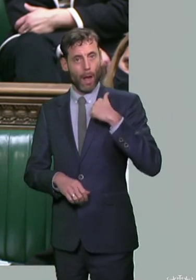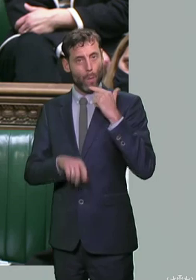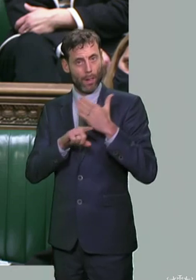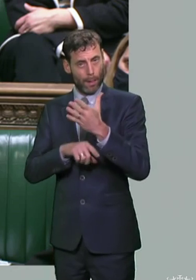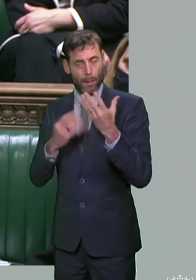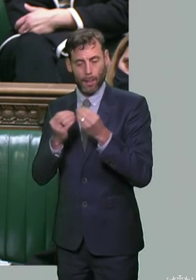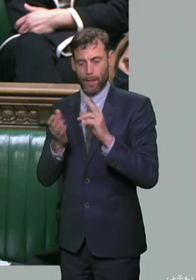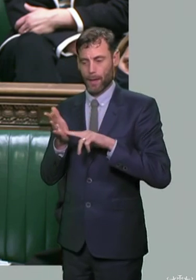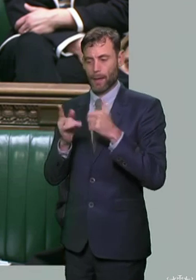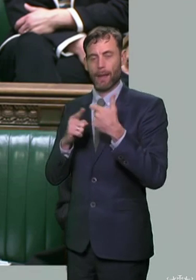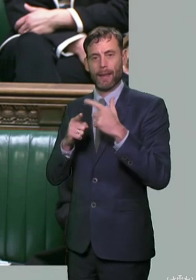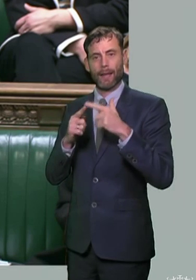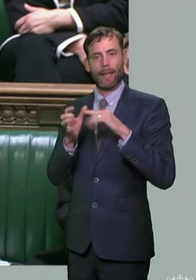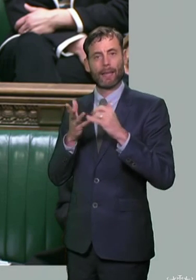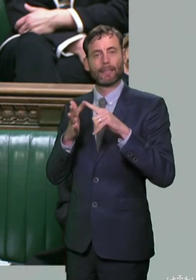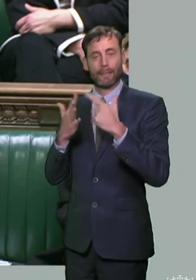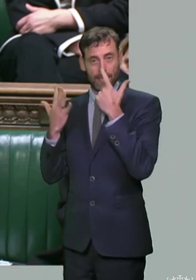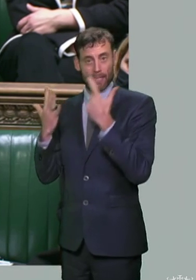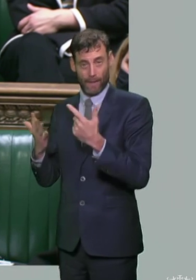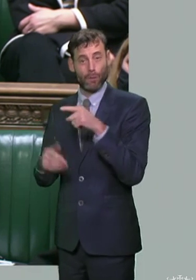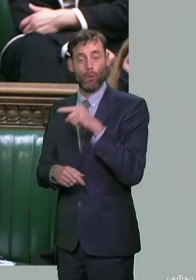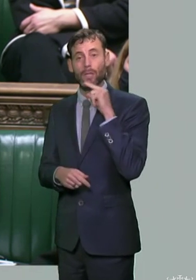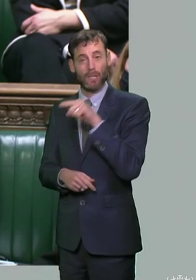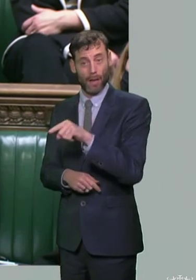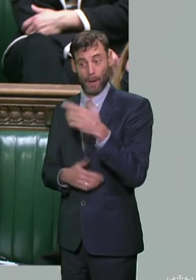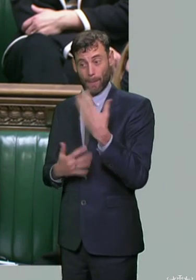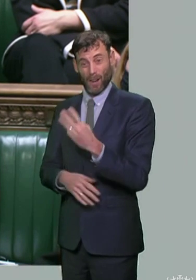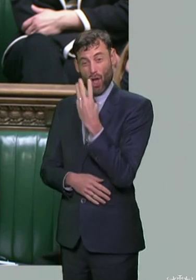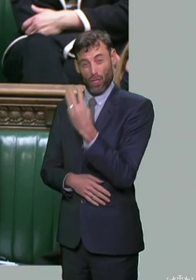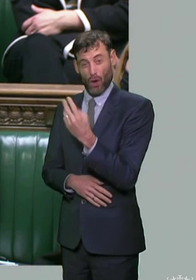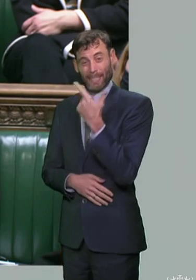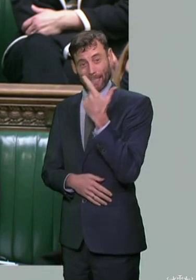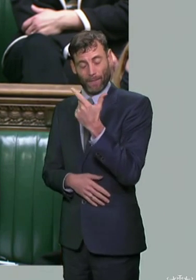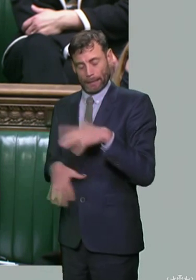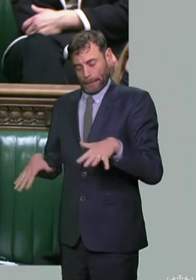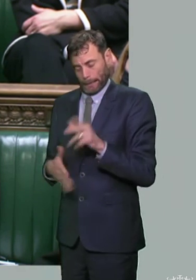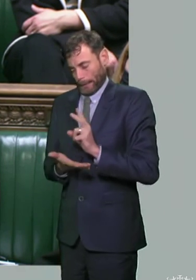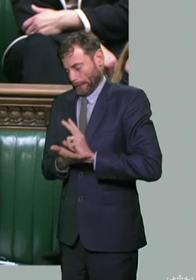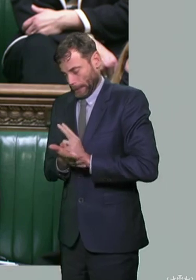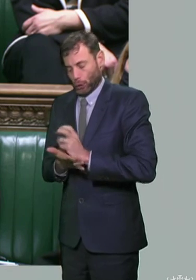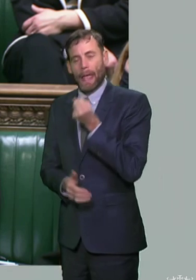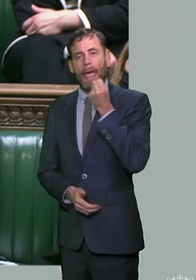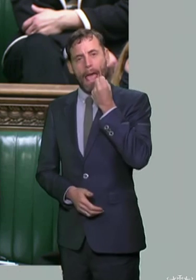Nikki’s seven-year-old son had 37 seizures a day because of a brain disease he suffered from.